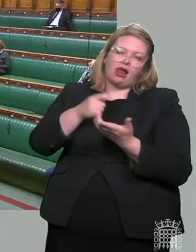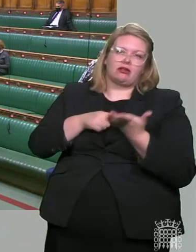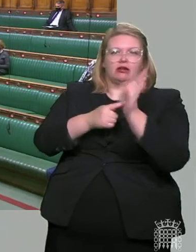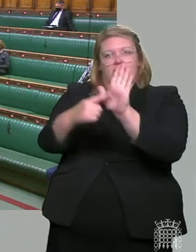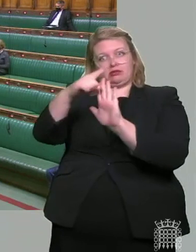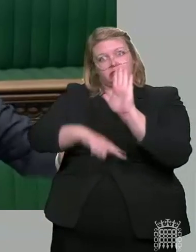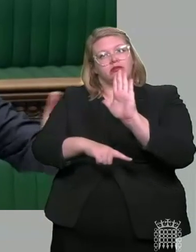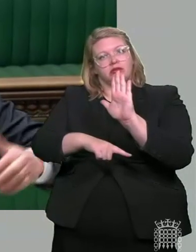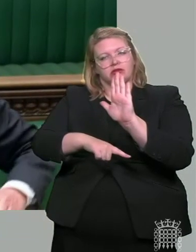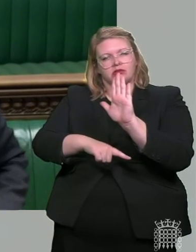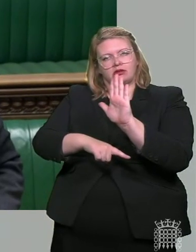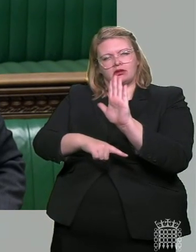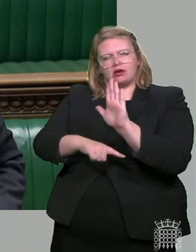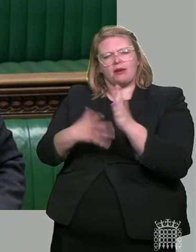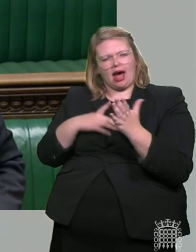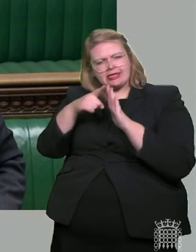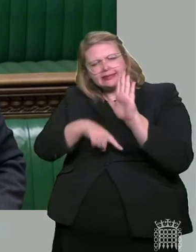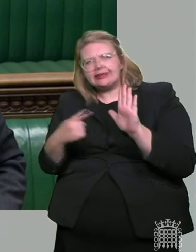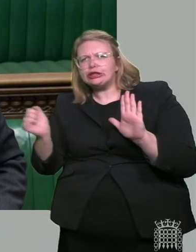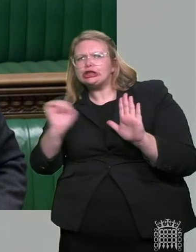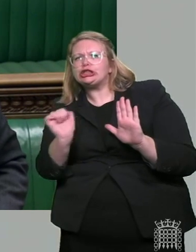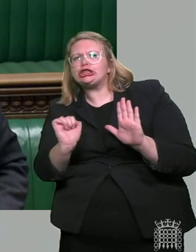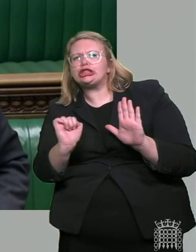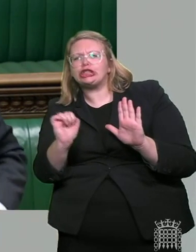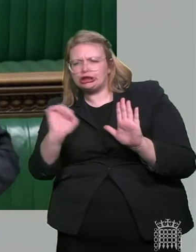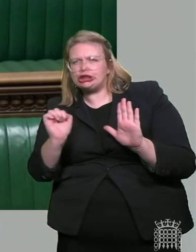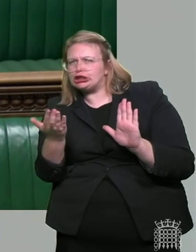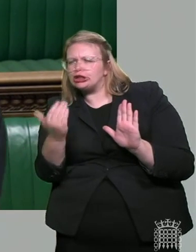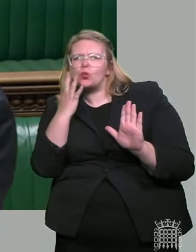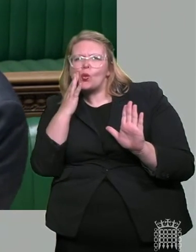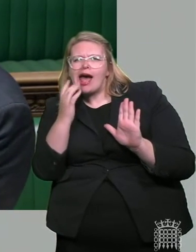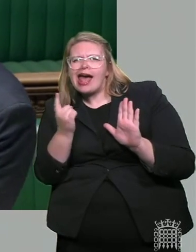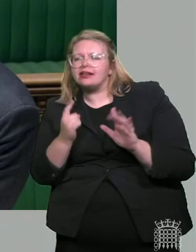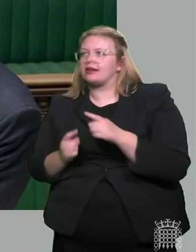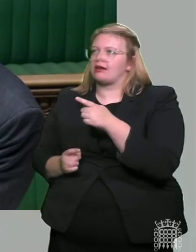I promised to publish the account of my dealings with James Dyson, which is exactly what I have done.